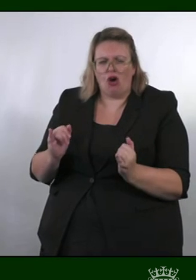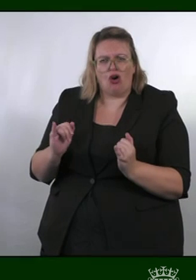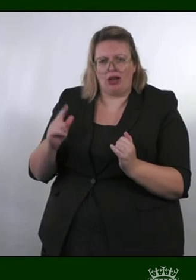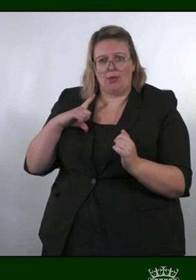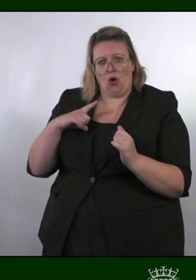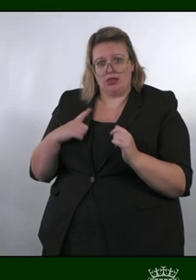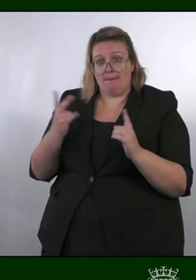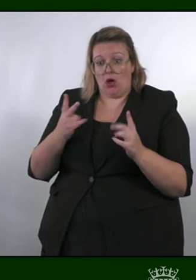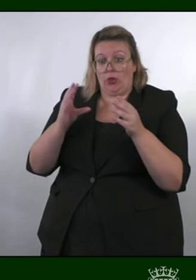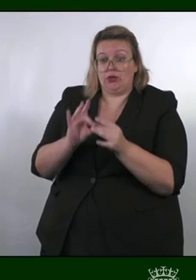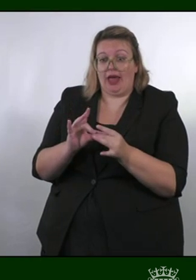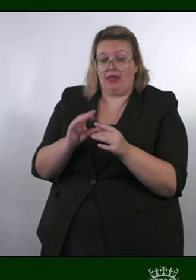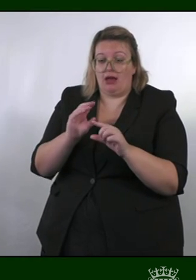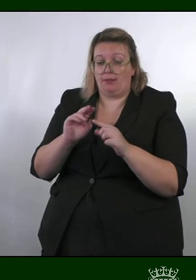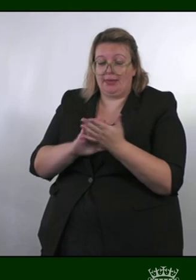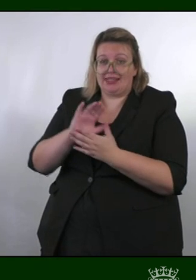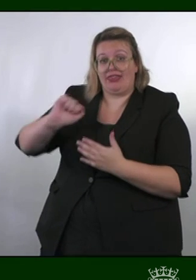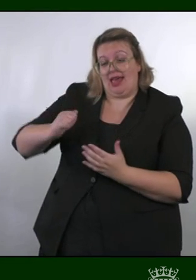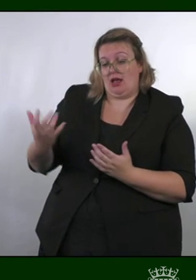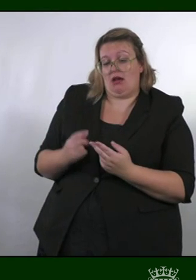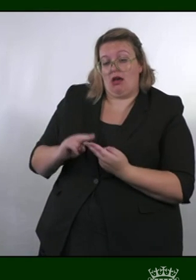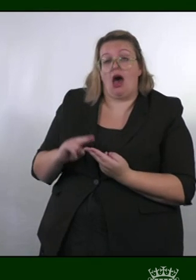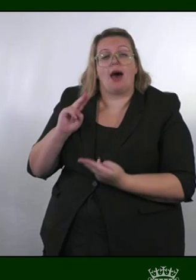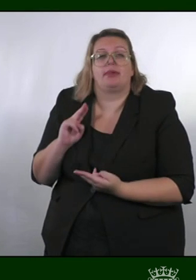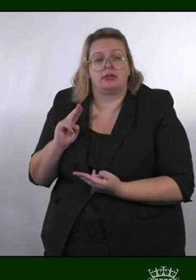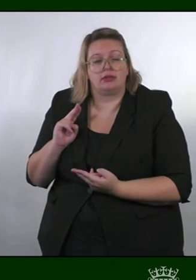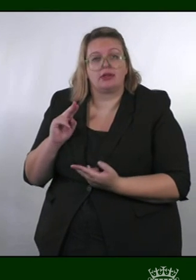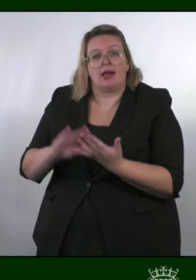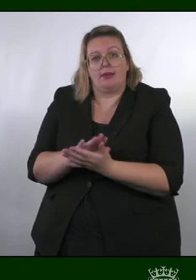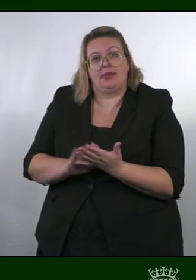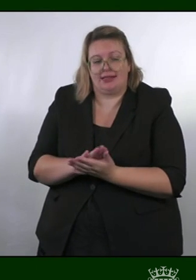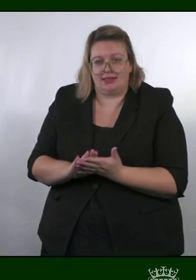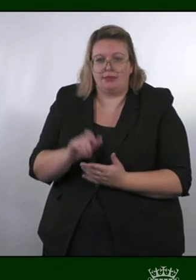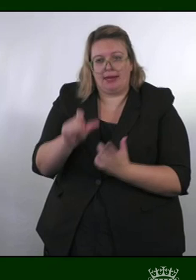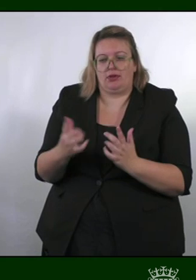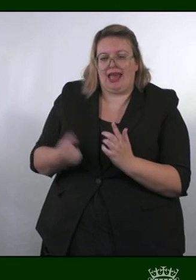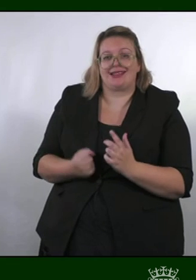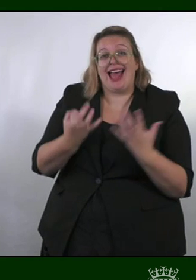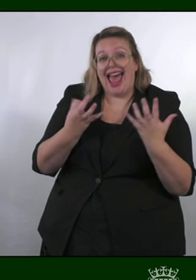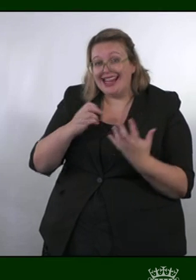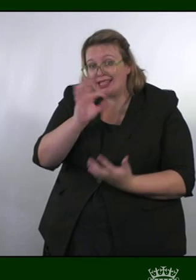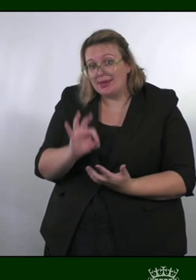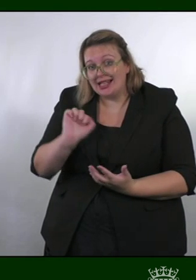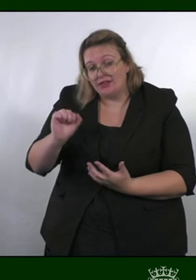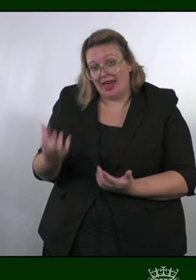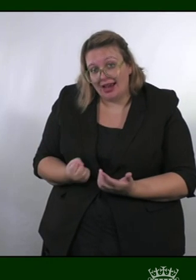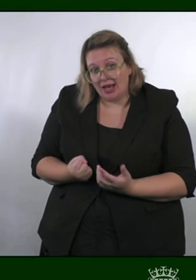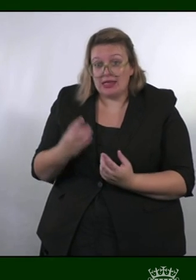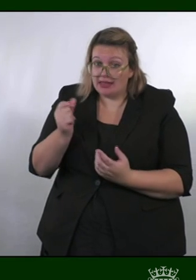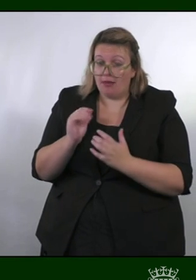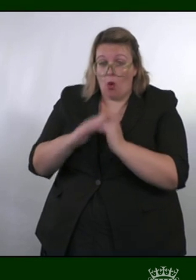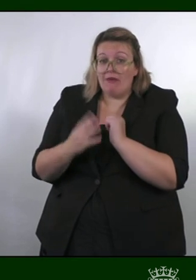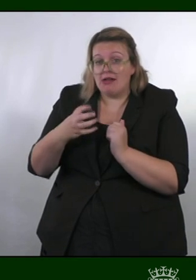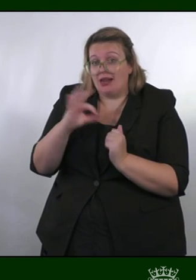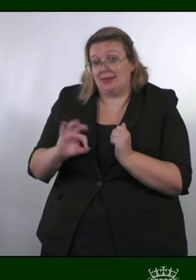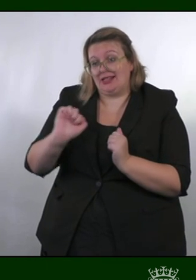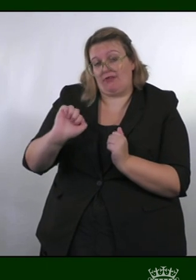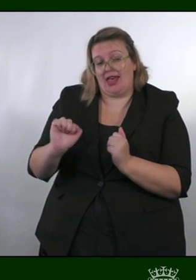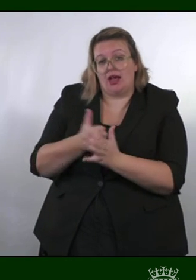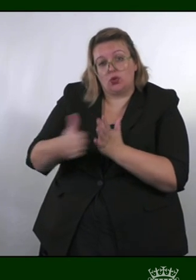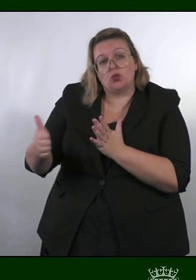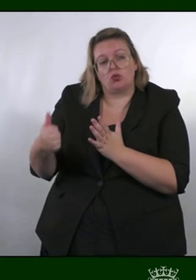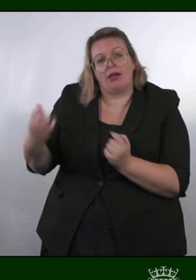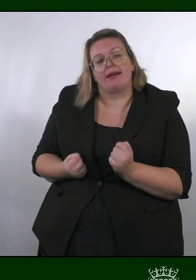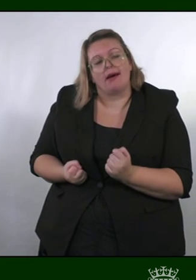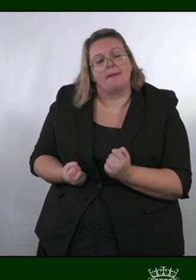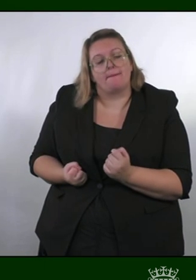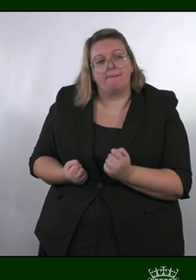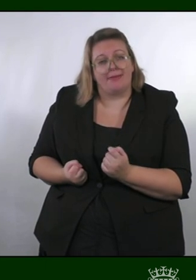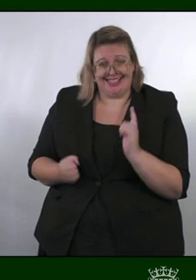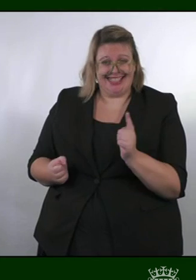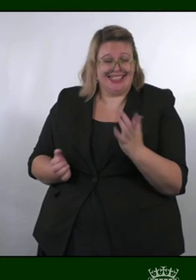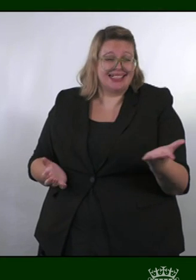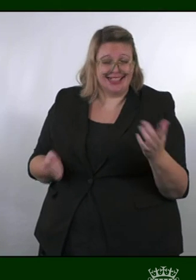We know that some of the measures I have announced today are challenging and will have a real impact on people and businesses in South Yorkshire, so we will be putting in place substantial support.